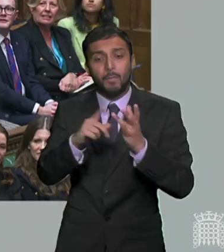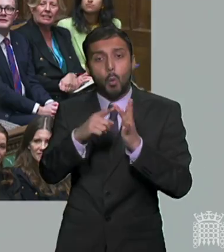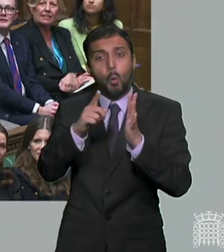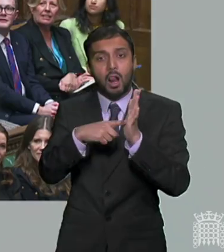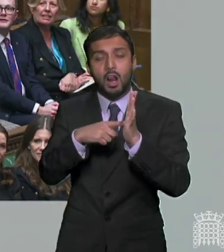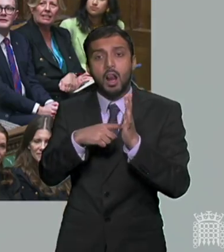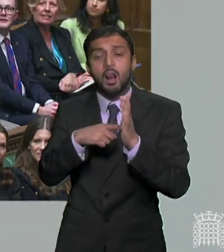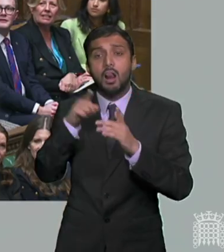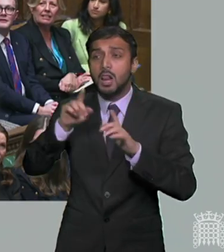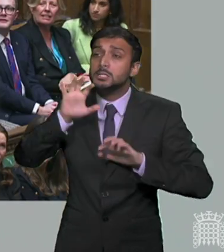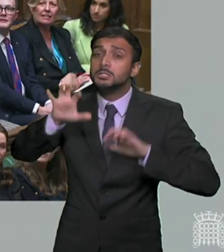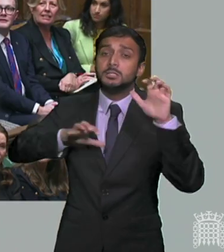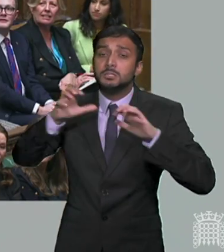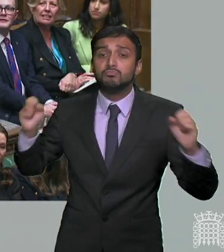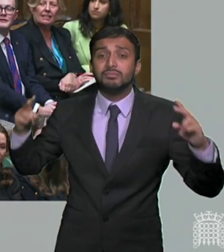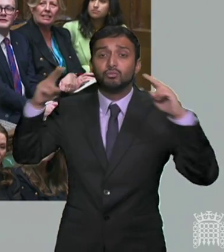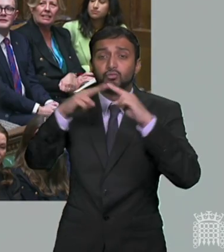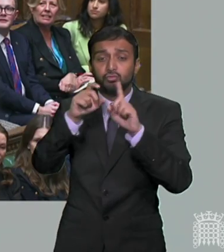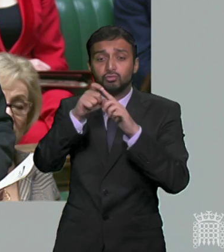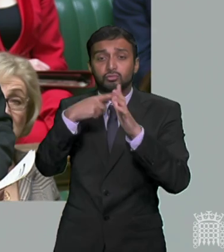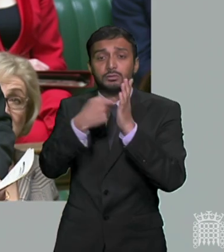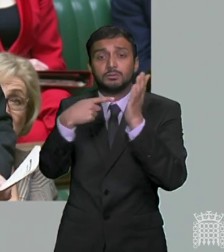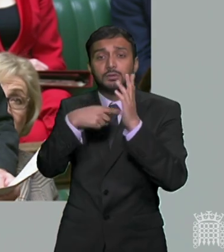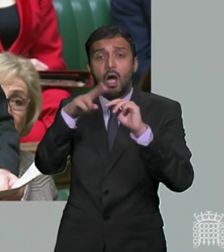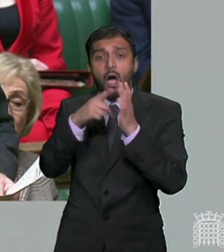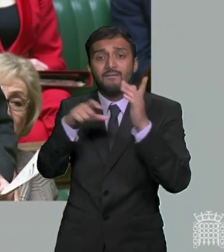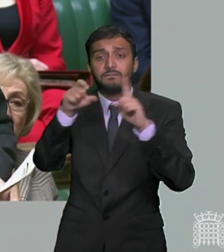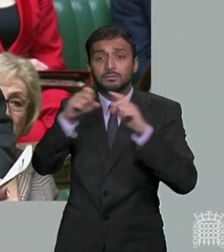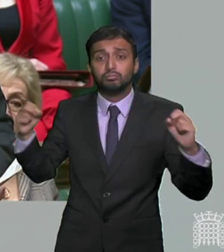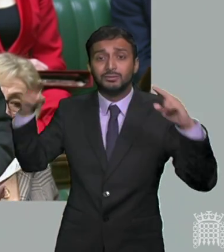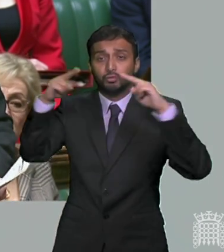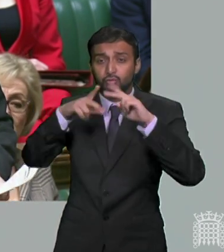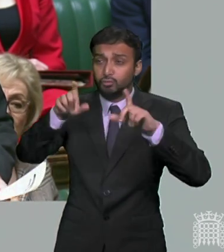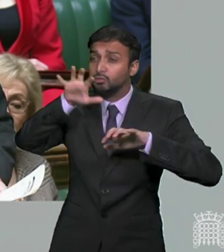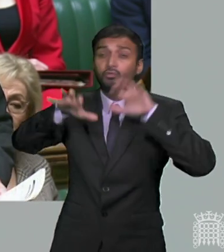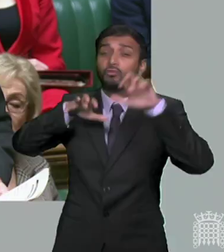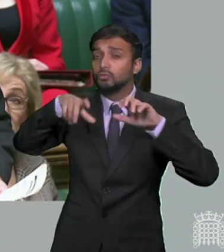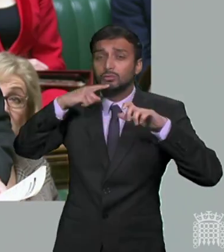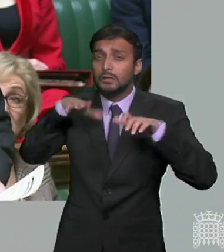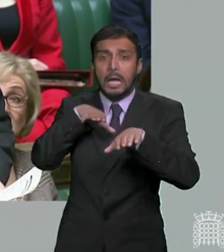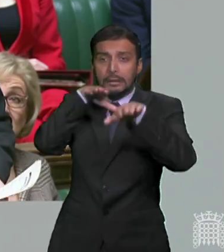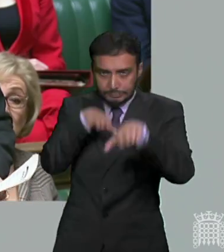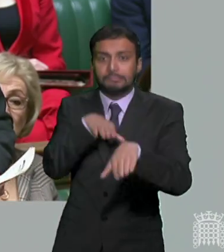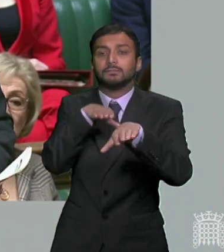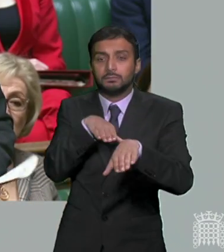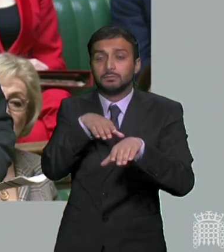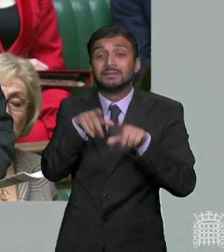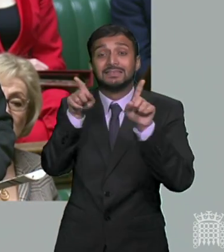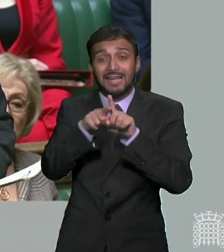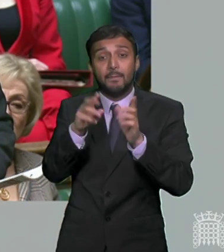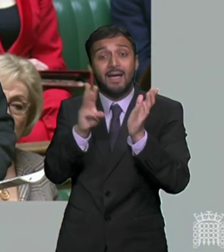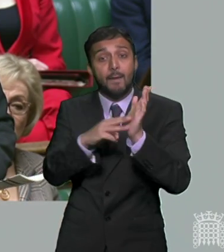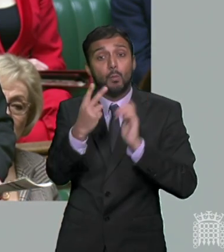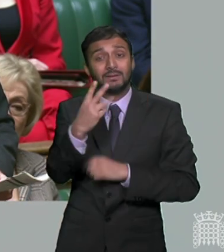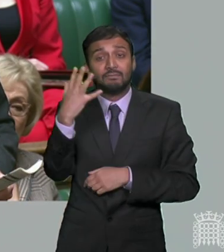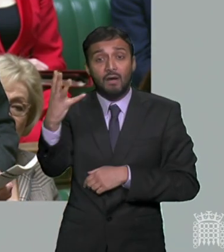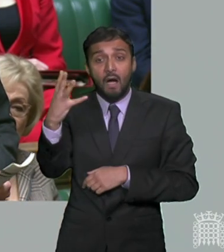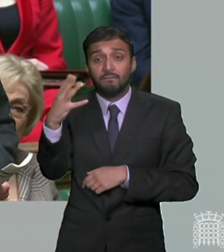It then attacked artworks, the M25 and anything else it could to cause misery and mayhem.